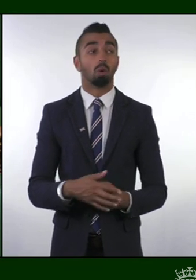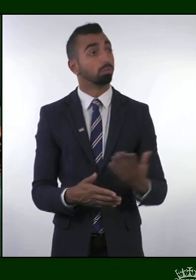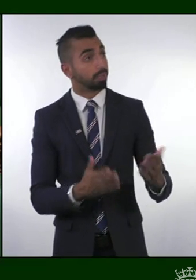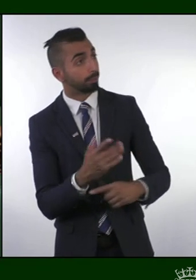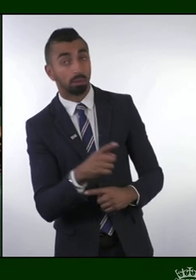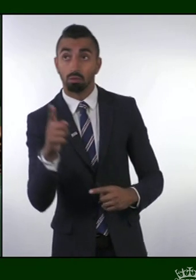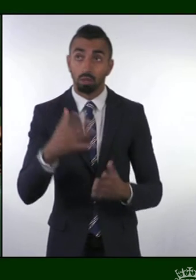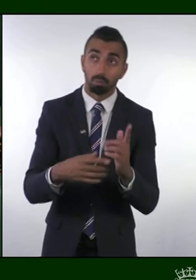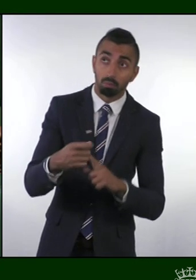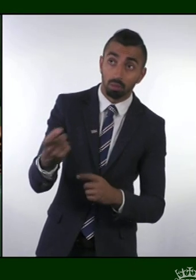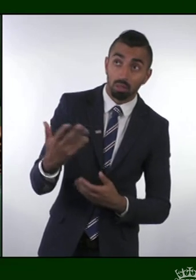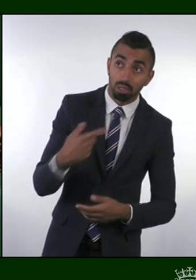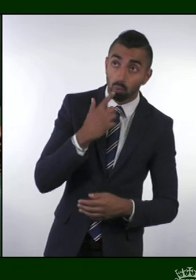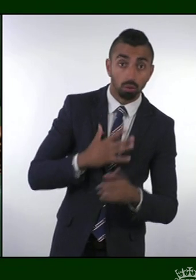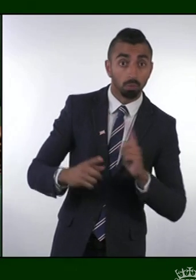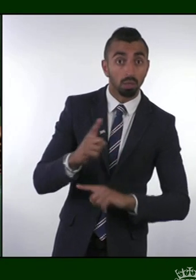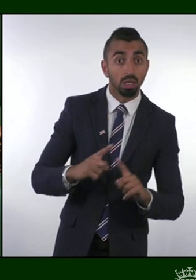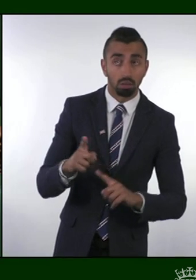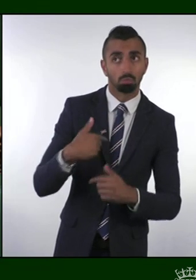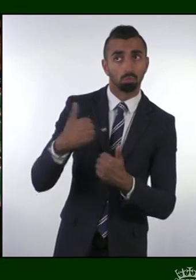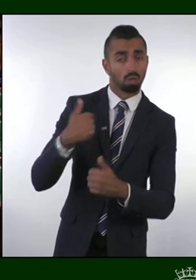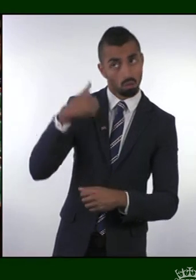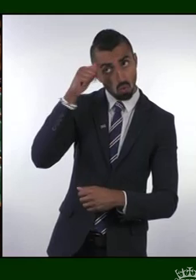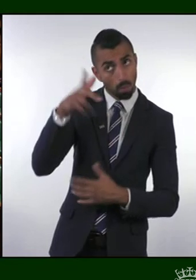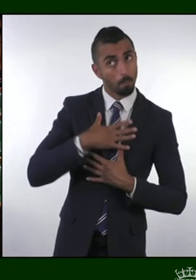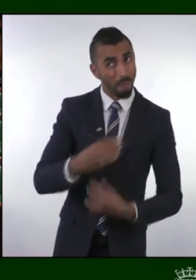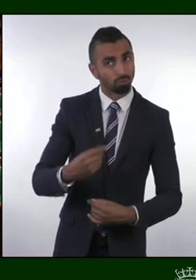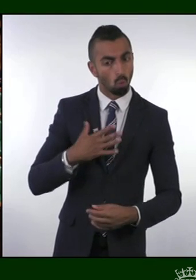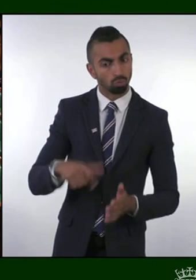I would be delighted to give him the time he asks for to discuss this matter further.